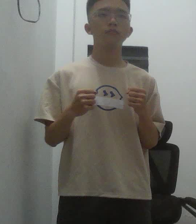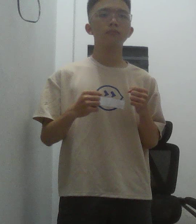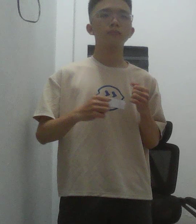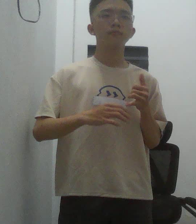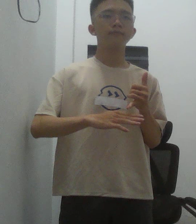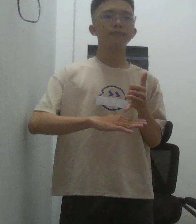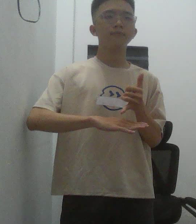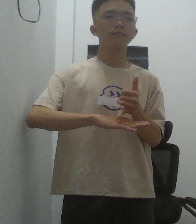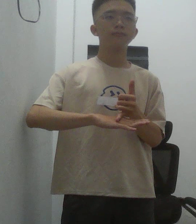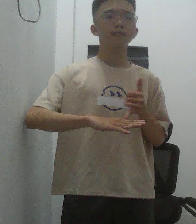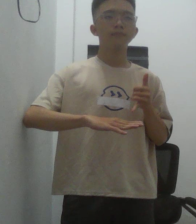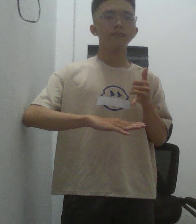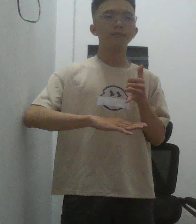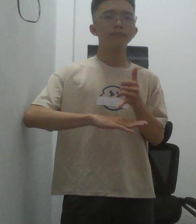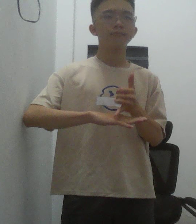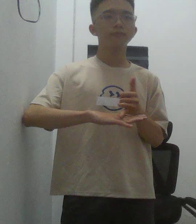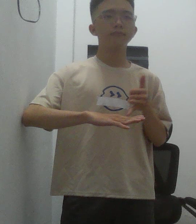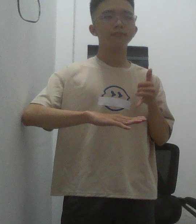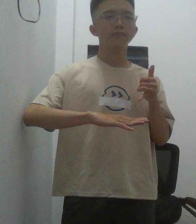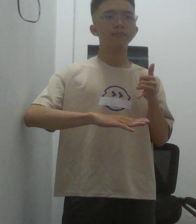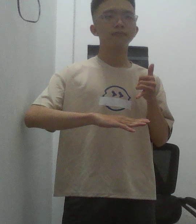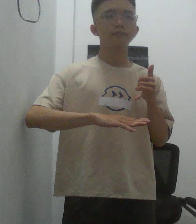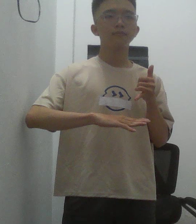cuoi tuan